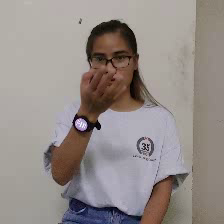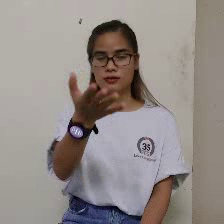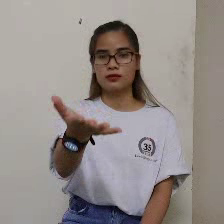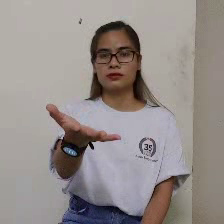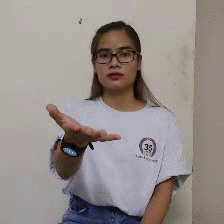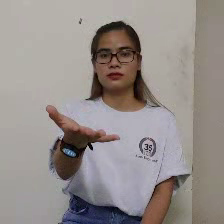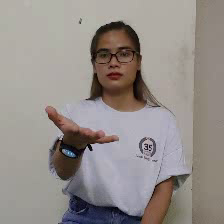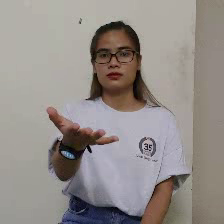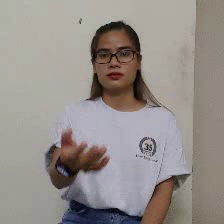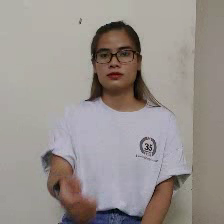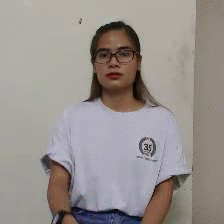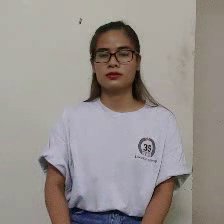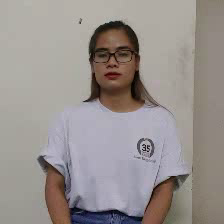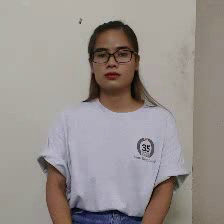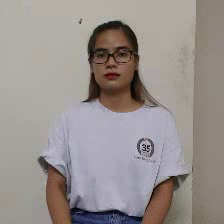Cảm ơn